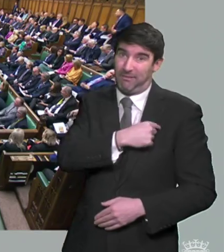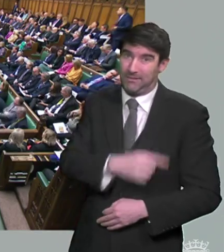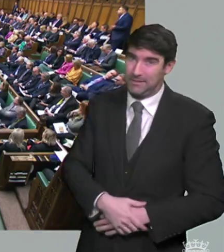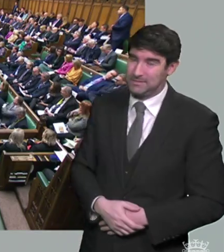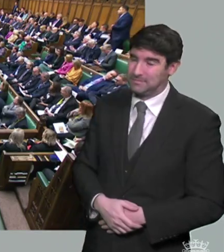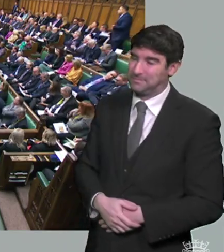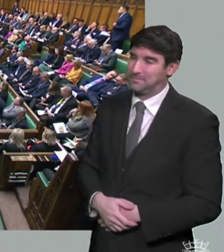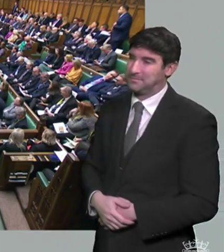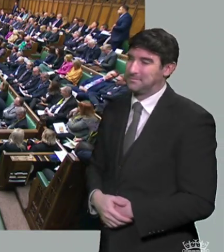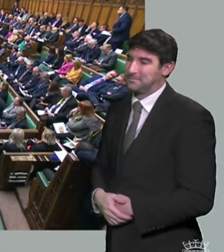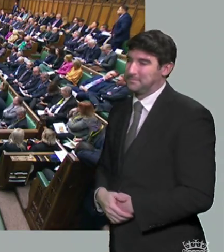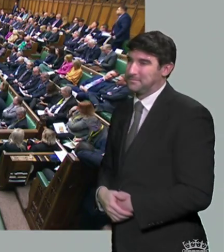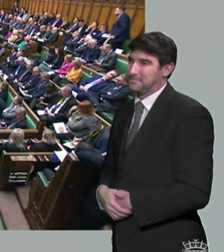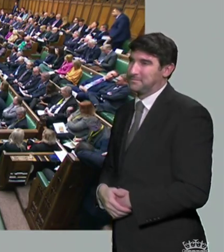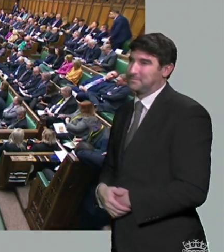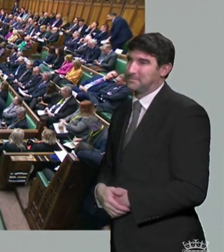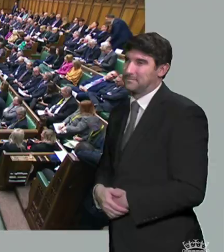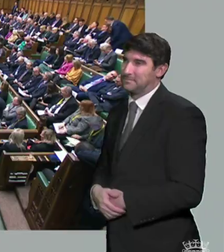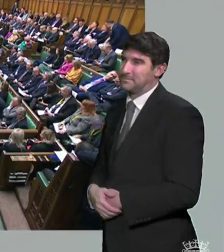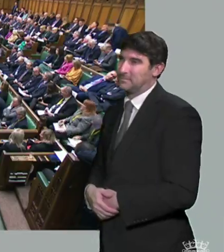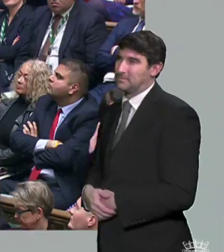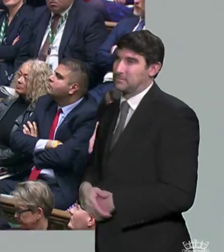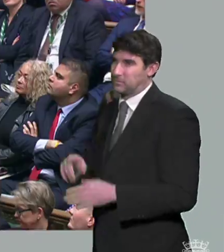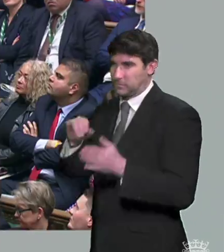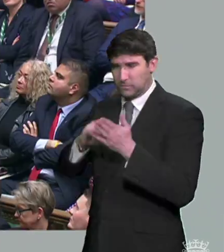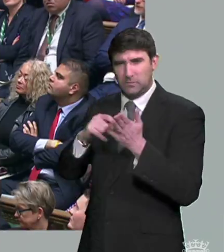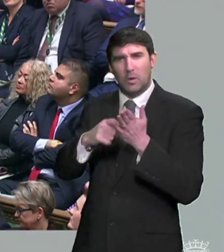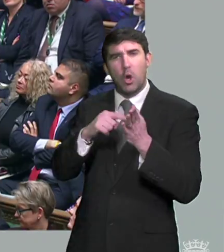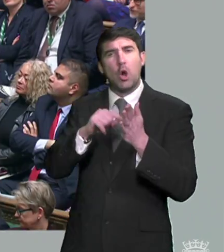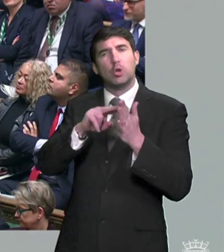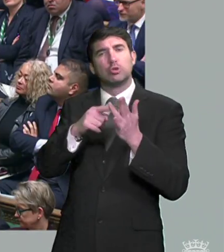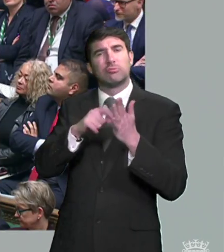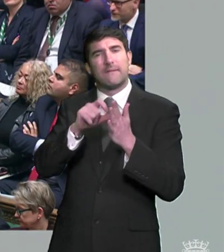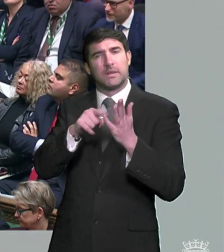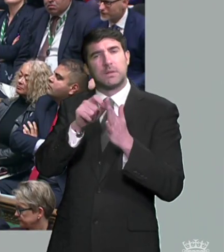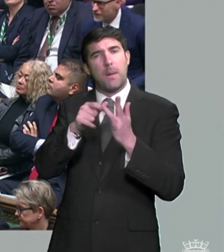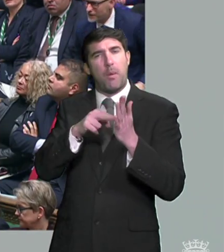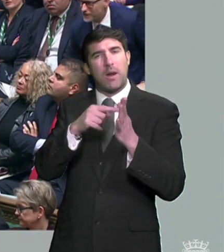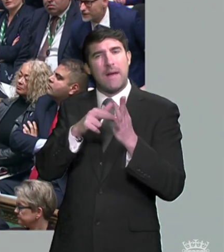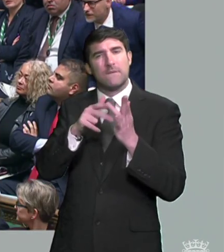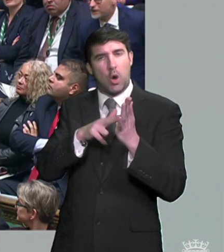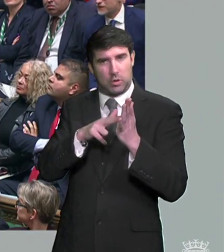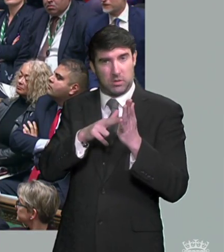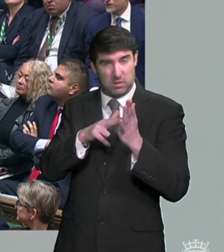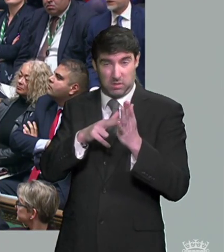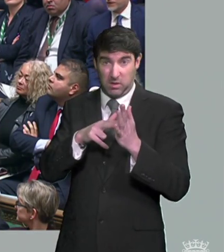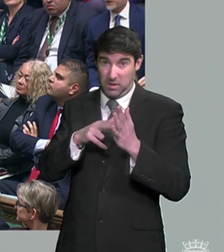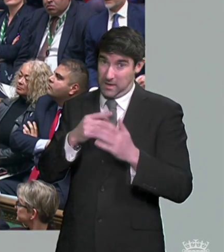This month, the right honourable Member for Stratford-on-Avon was forced to pay millions to His Majesty’s Revenue and Customs to settle a tax dispute.